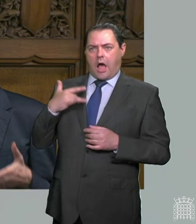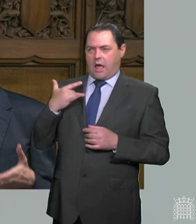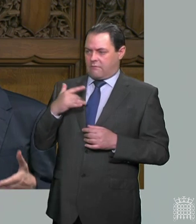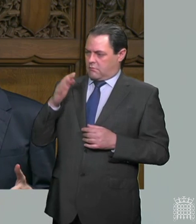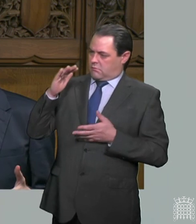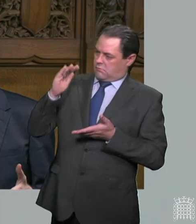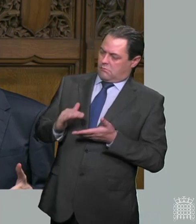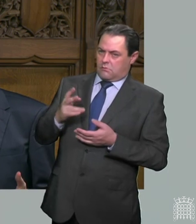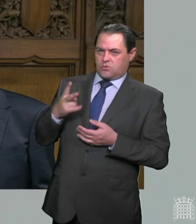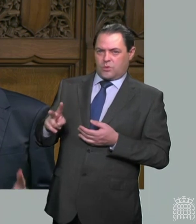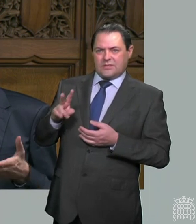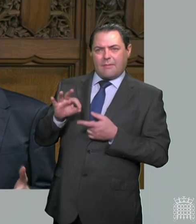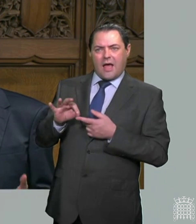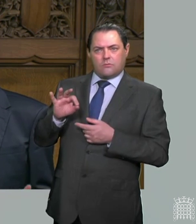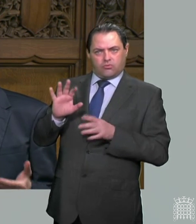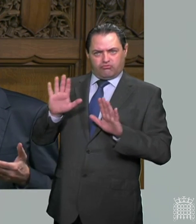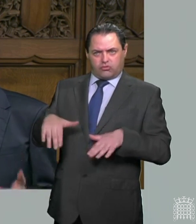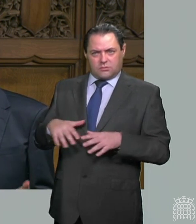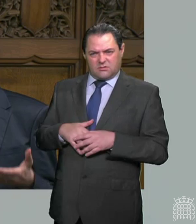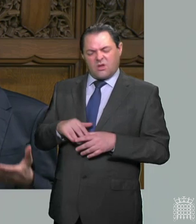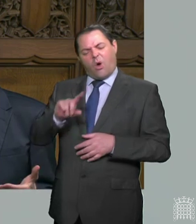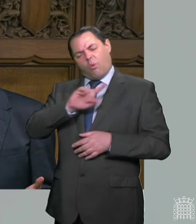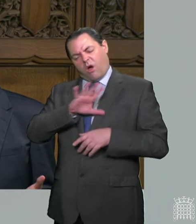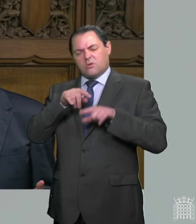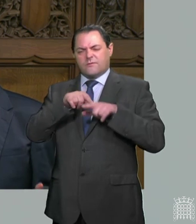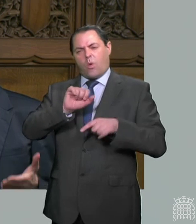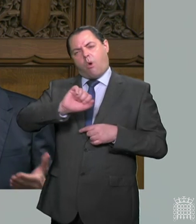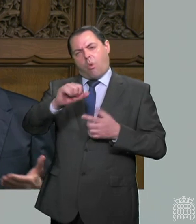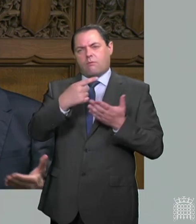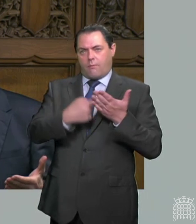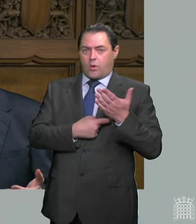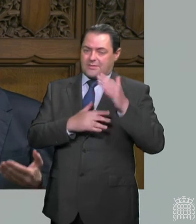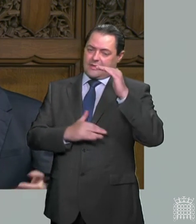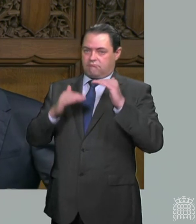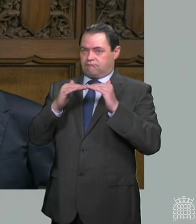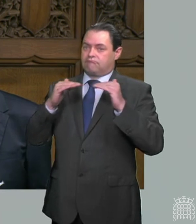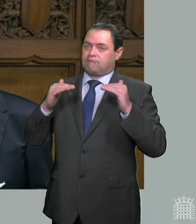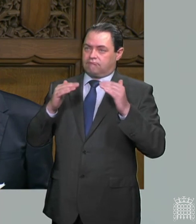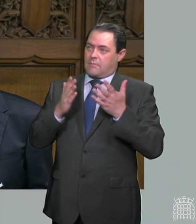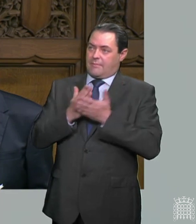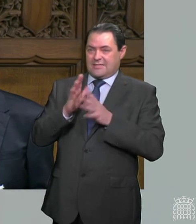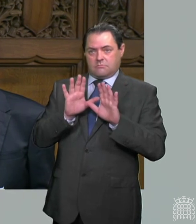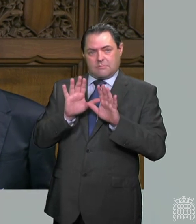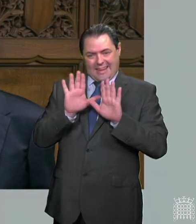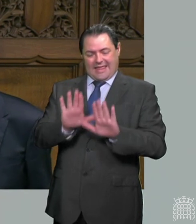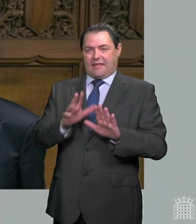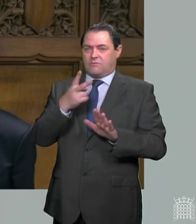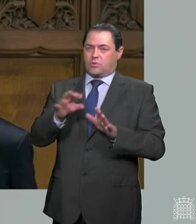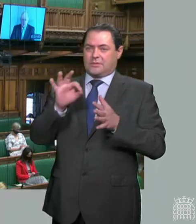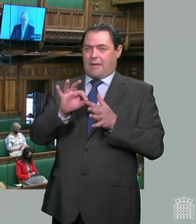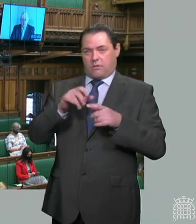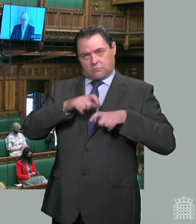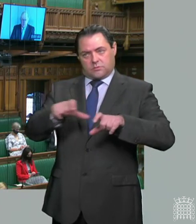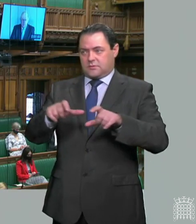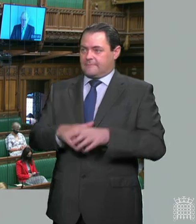Instead of cutting down, will the Prime Minister not follow his own policy, level up and leave the £20 a week in place?